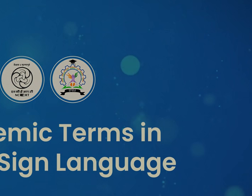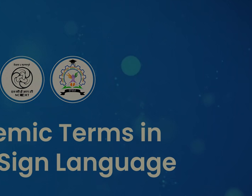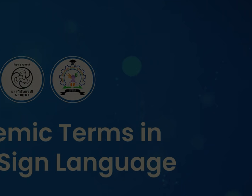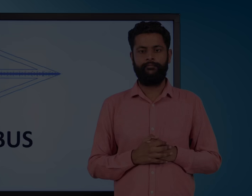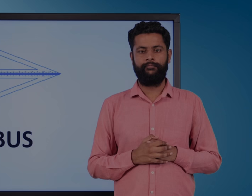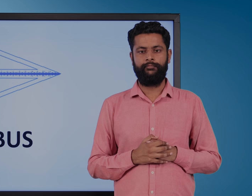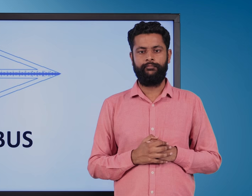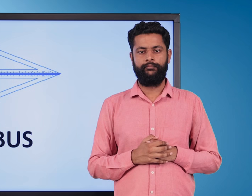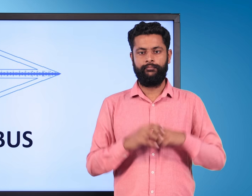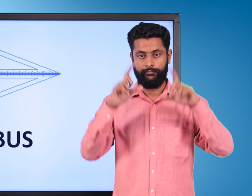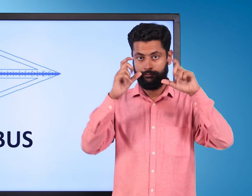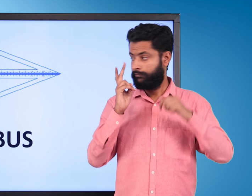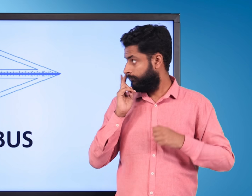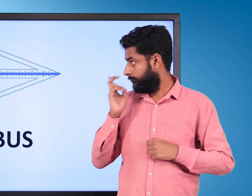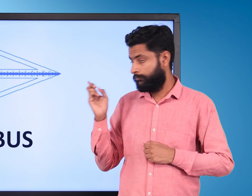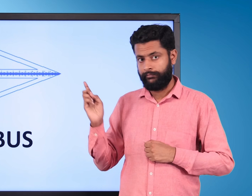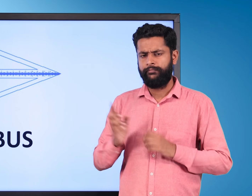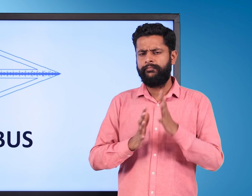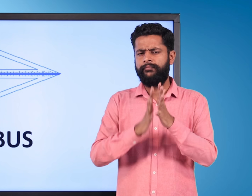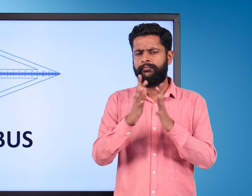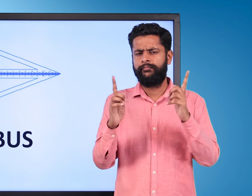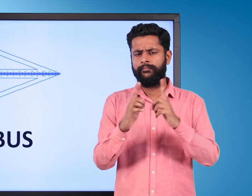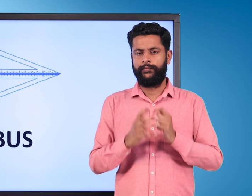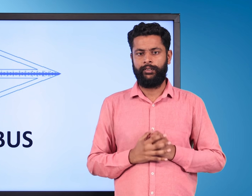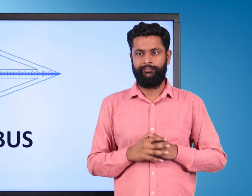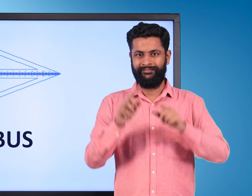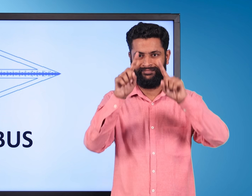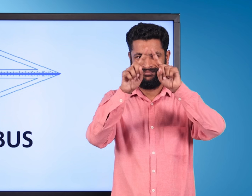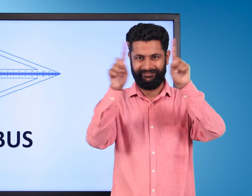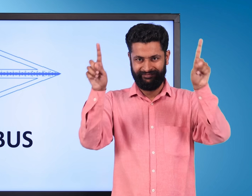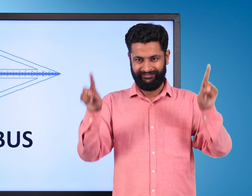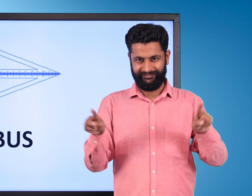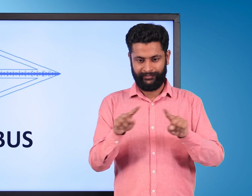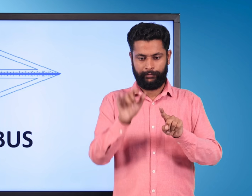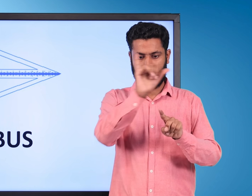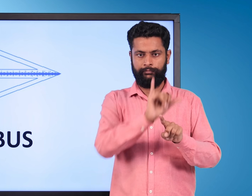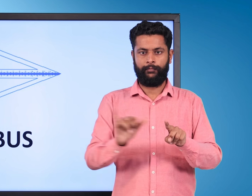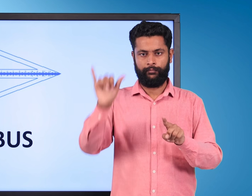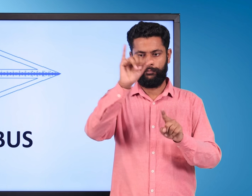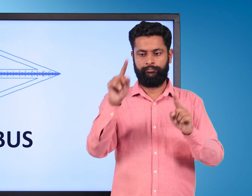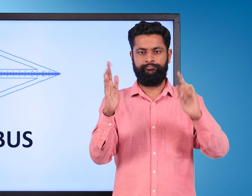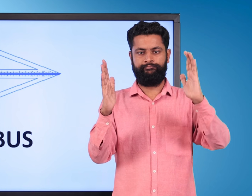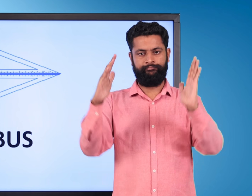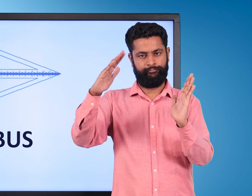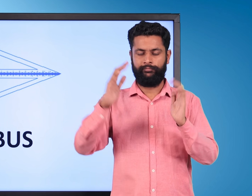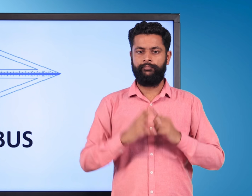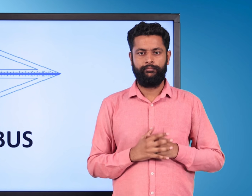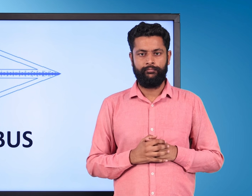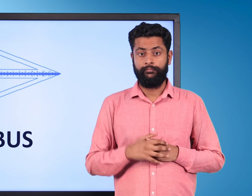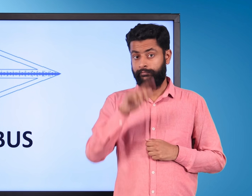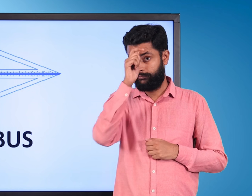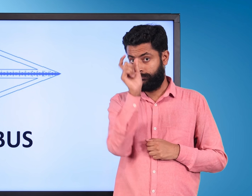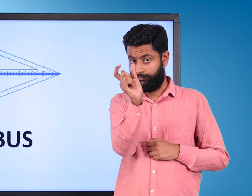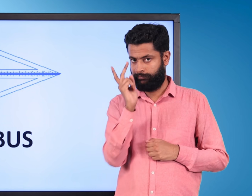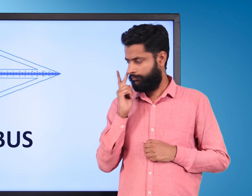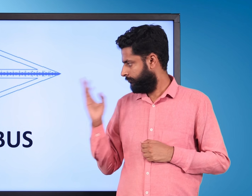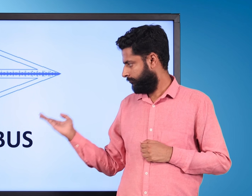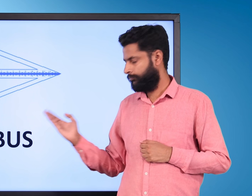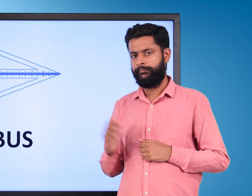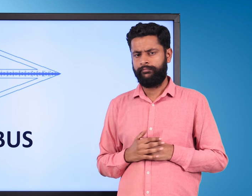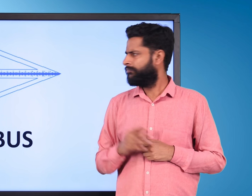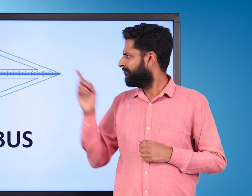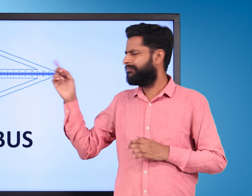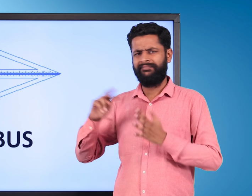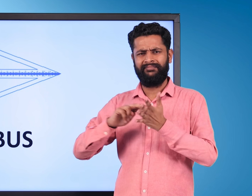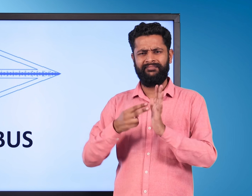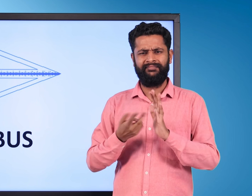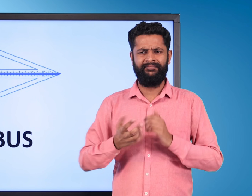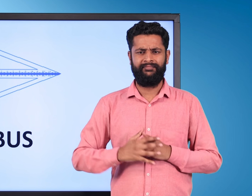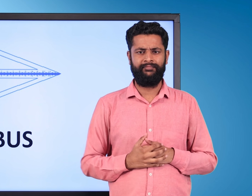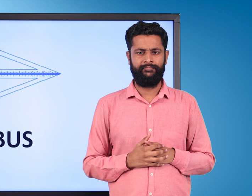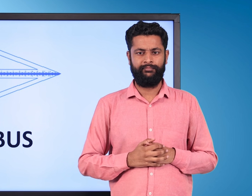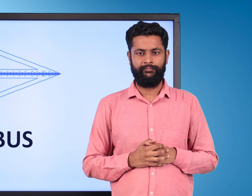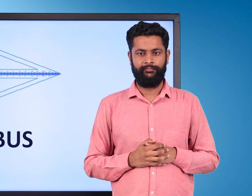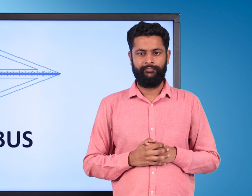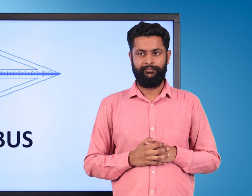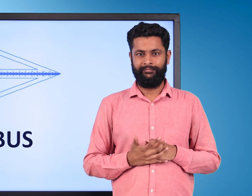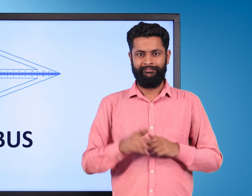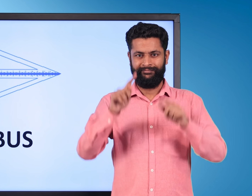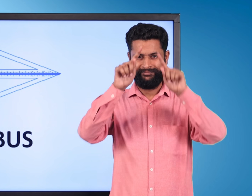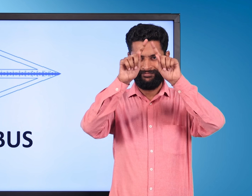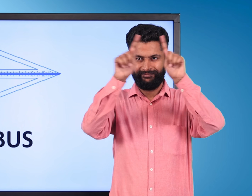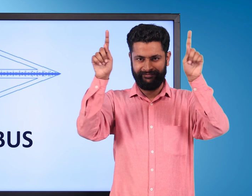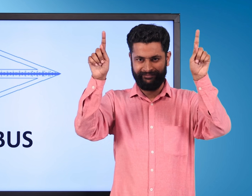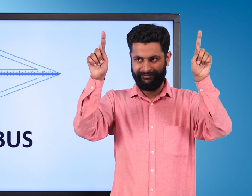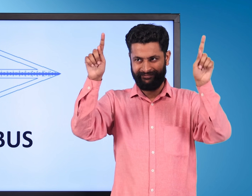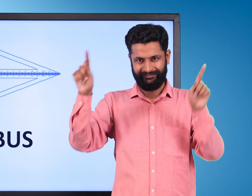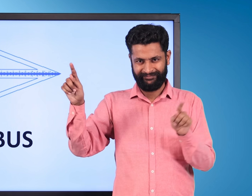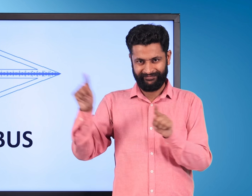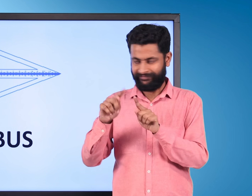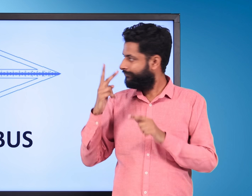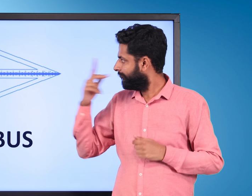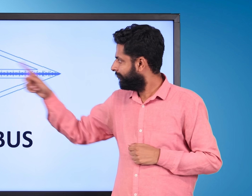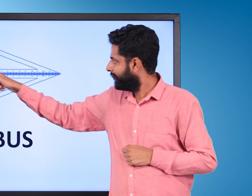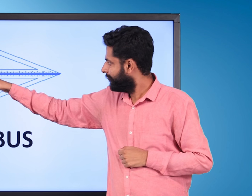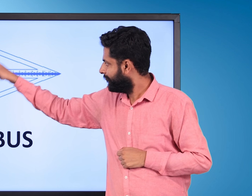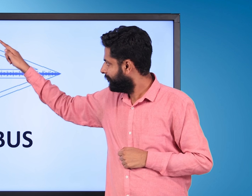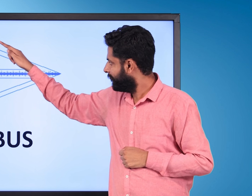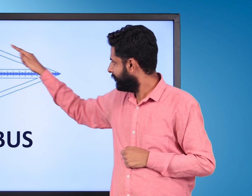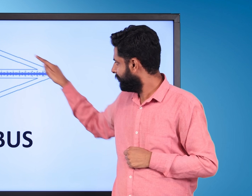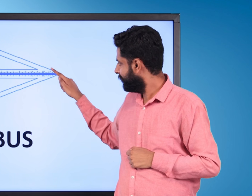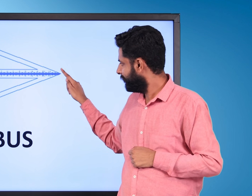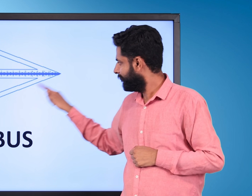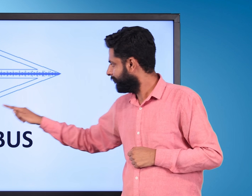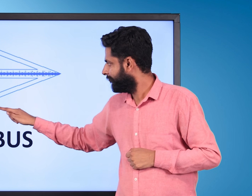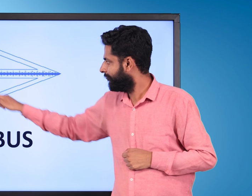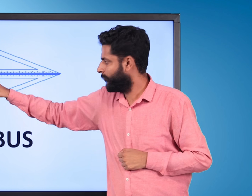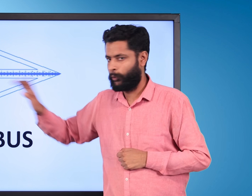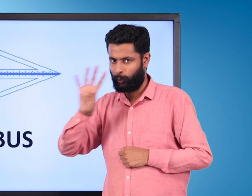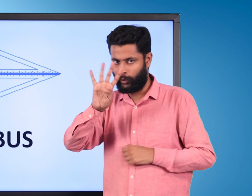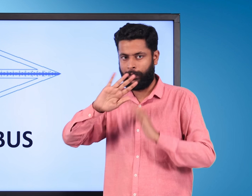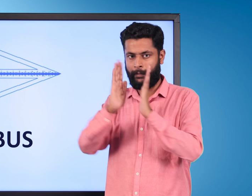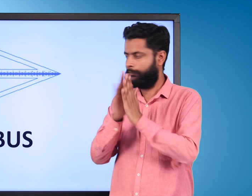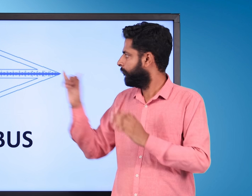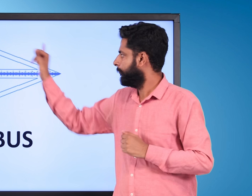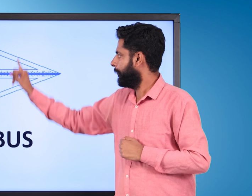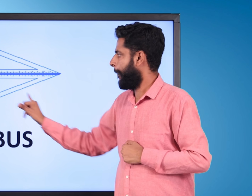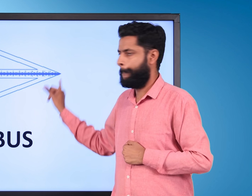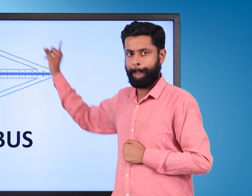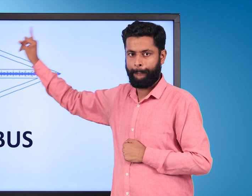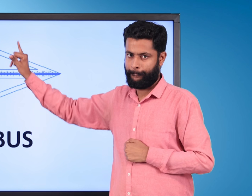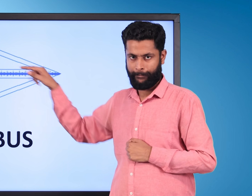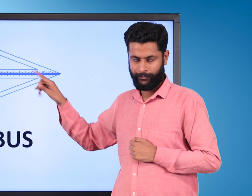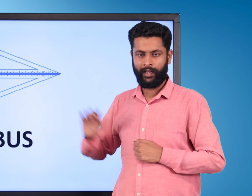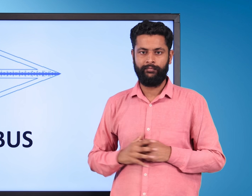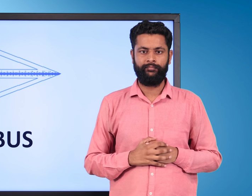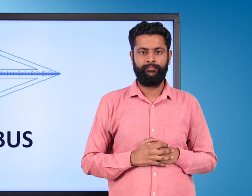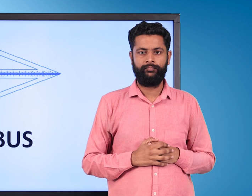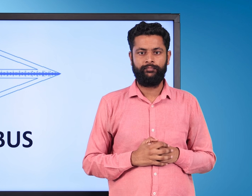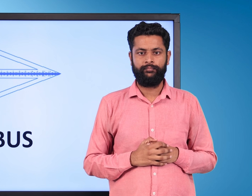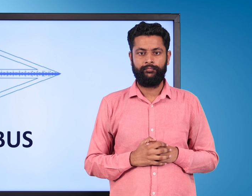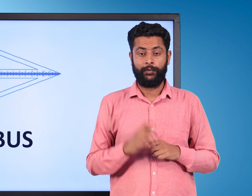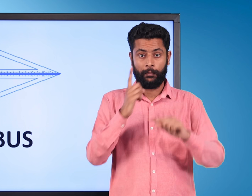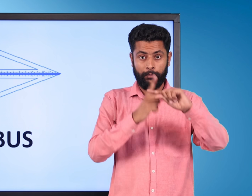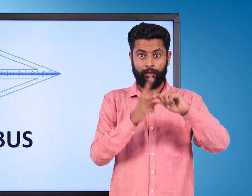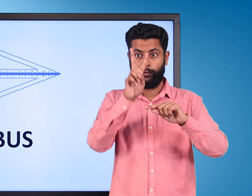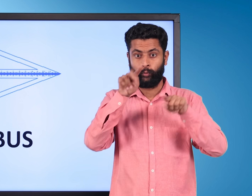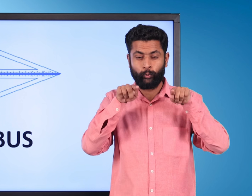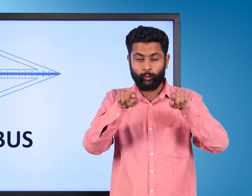This sign means rhombus. It is a parallelogram with 4 sides of equal length,